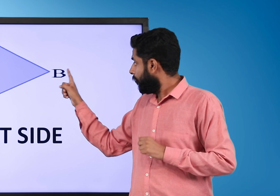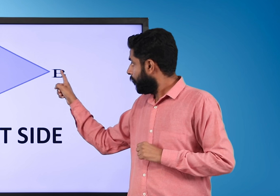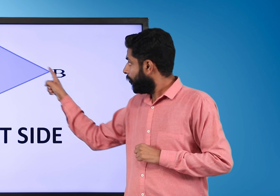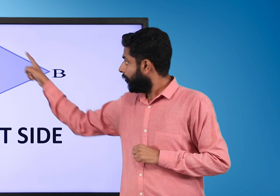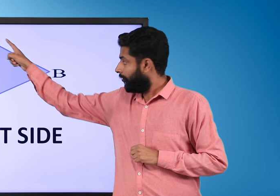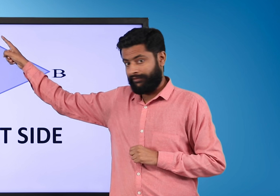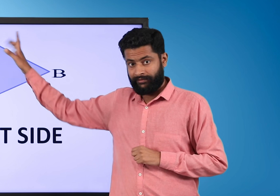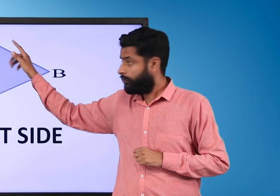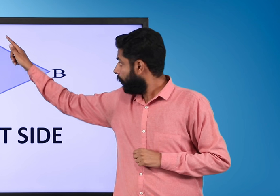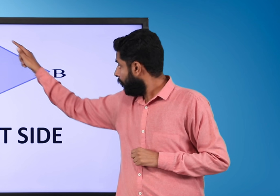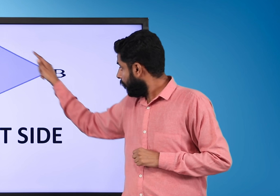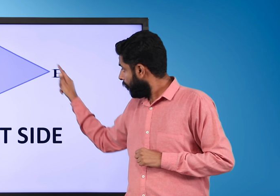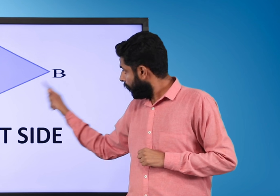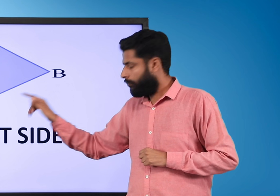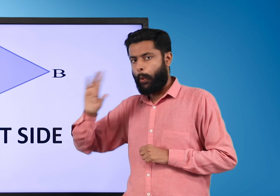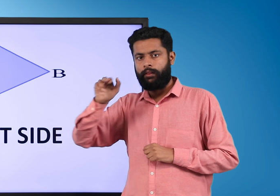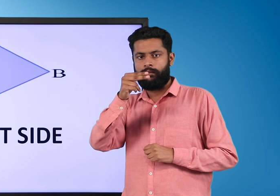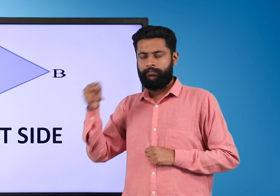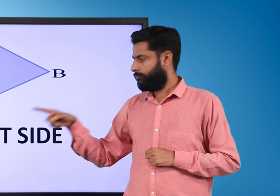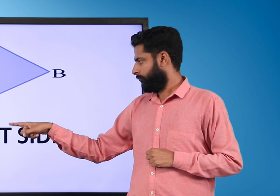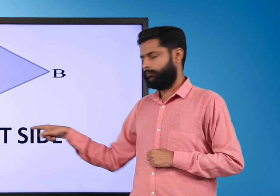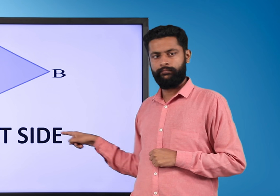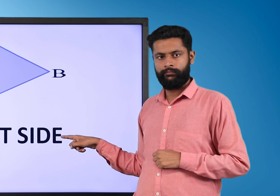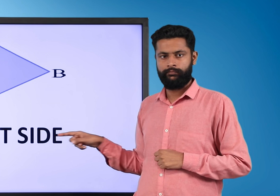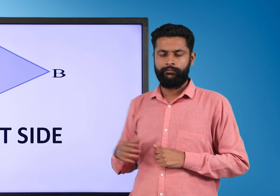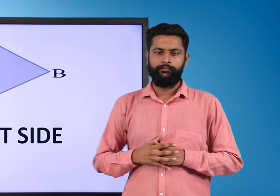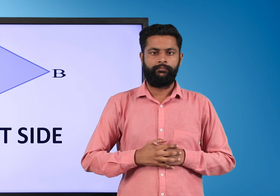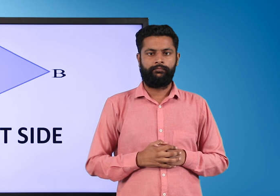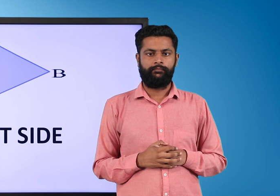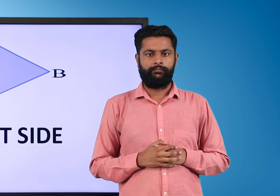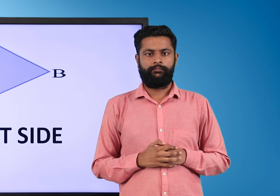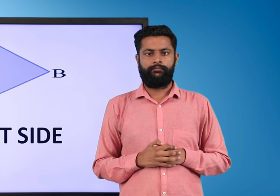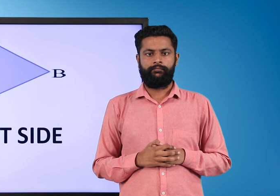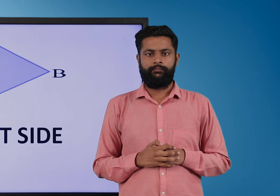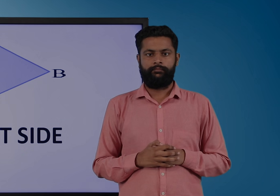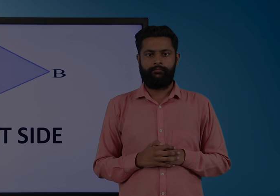The common end point in both sides is B